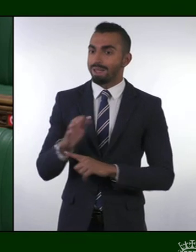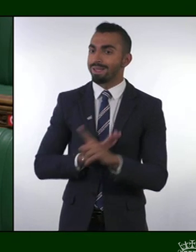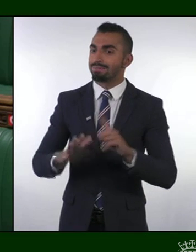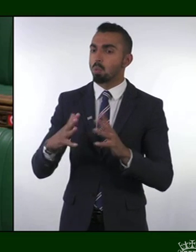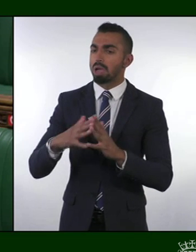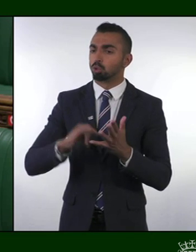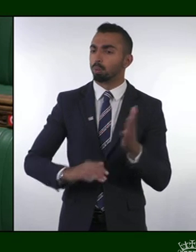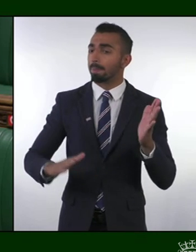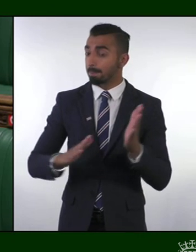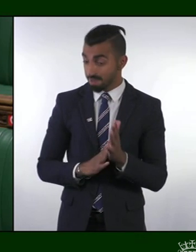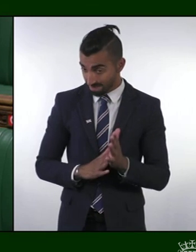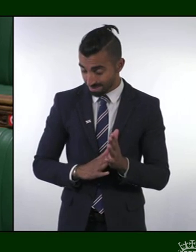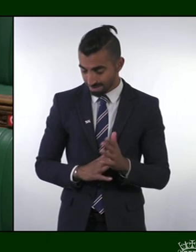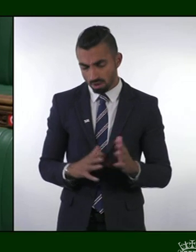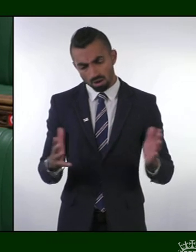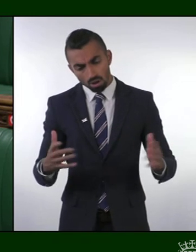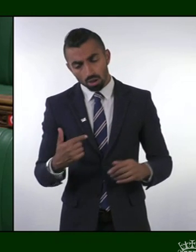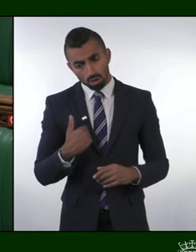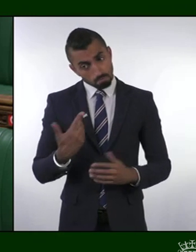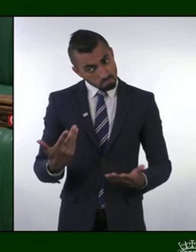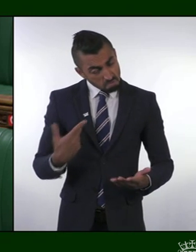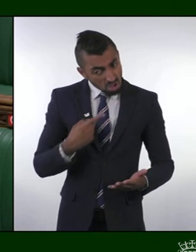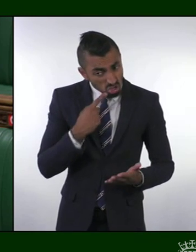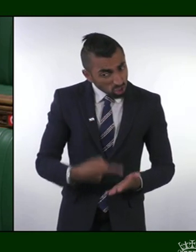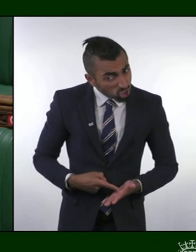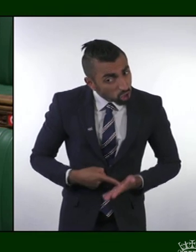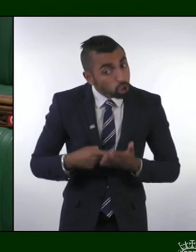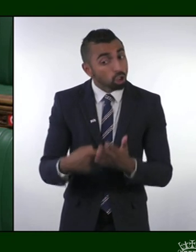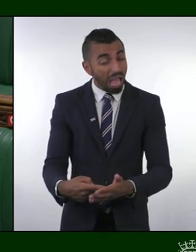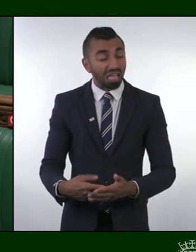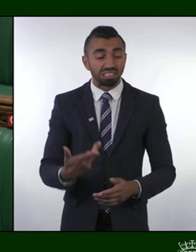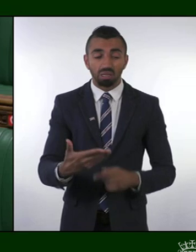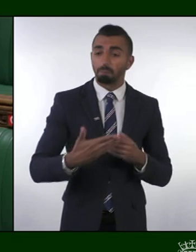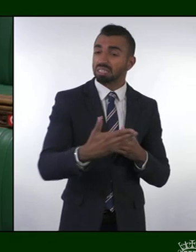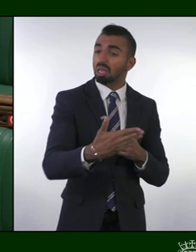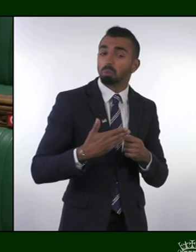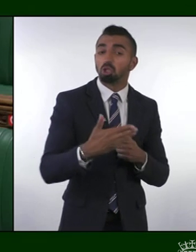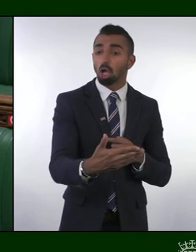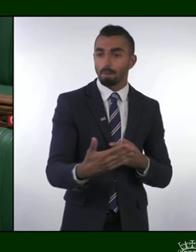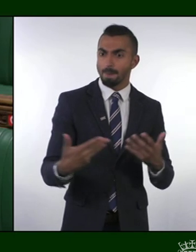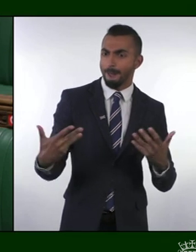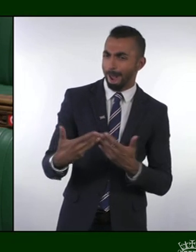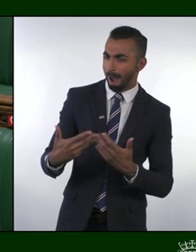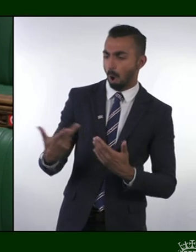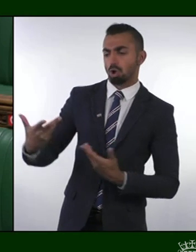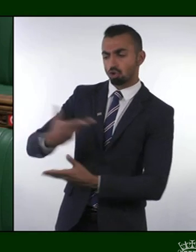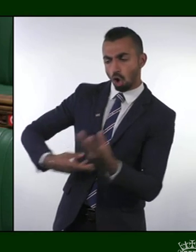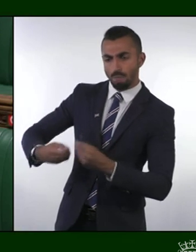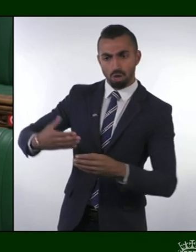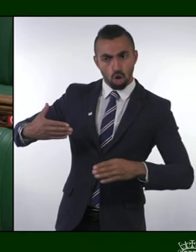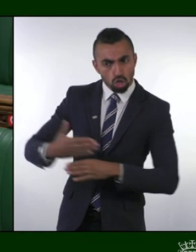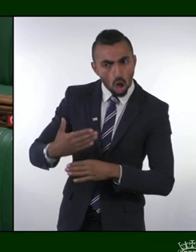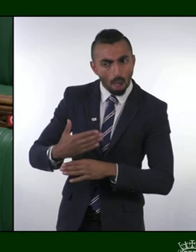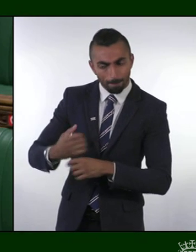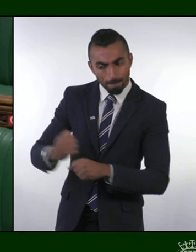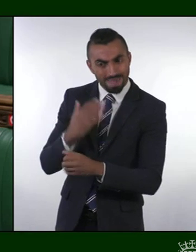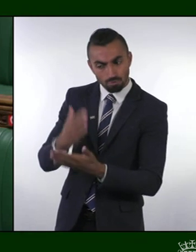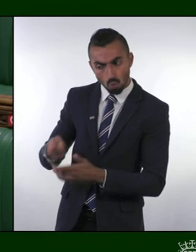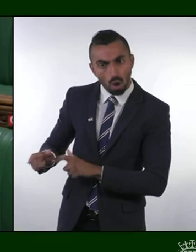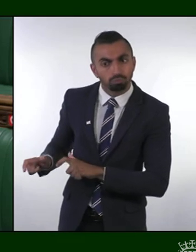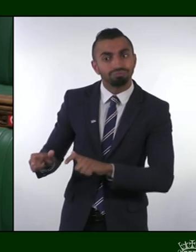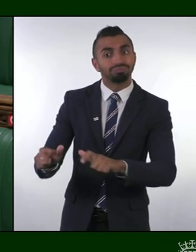May I suggest to him that over the medium term, the best guarantee of jobs and employment has to be to have competitive businesses?